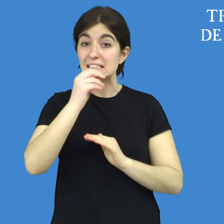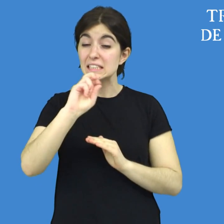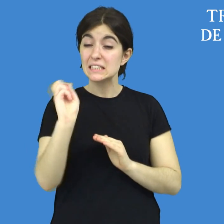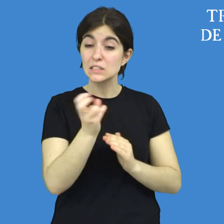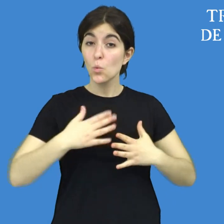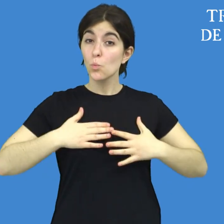etc